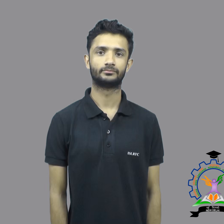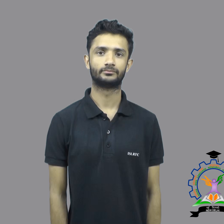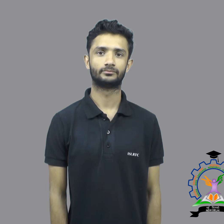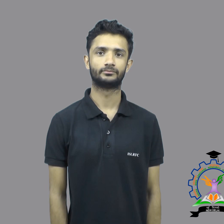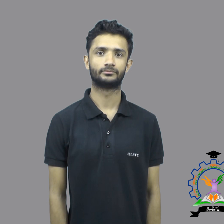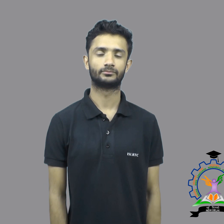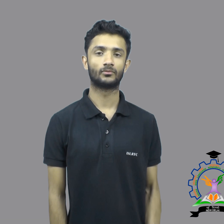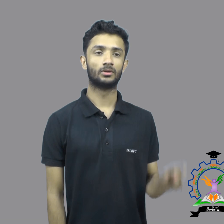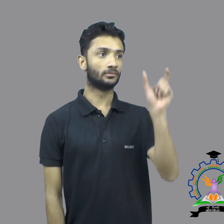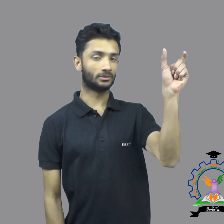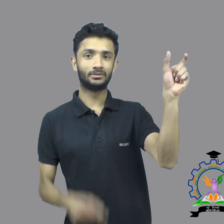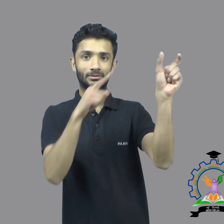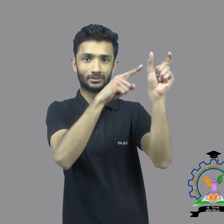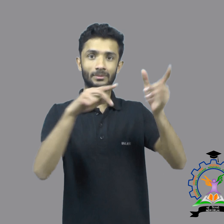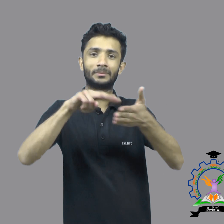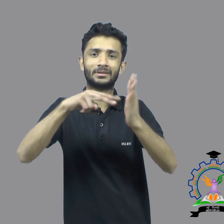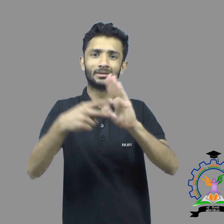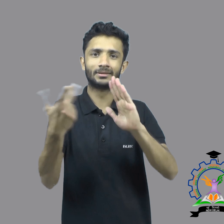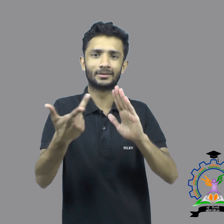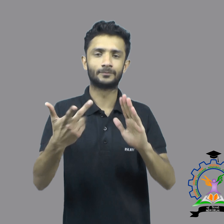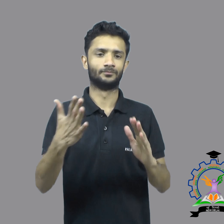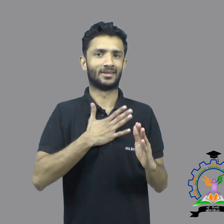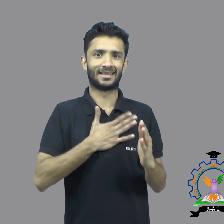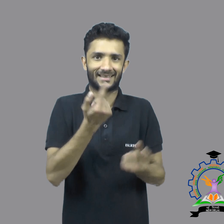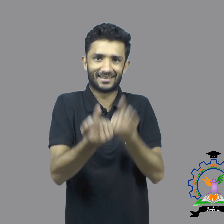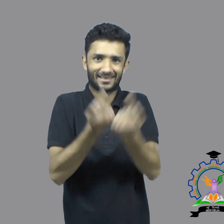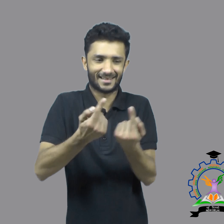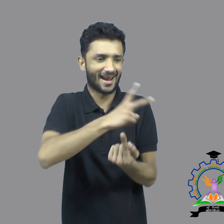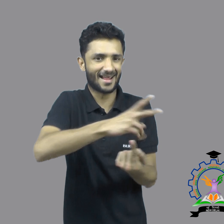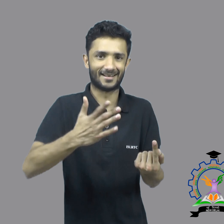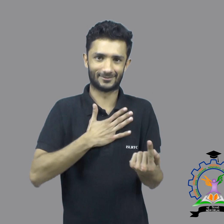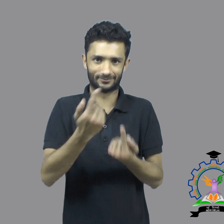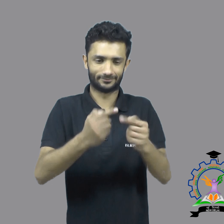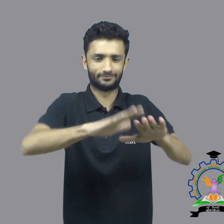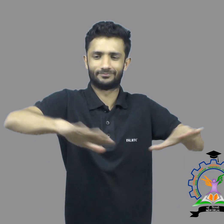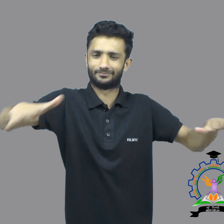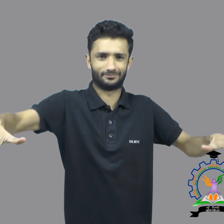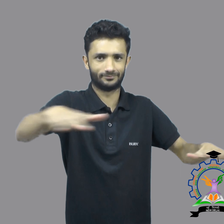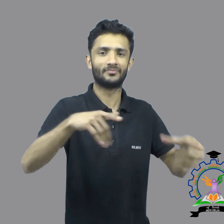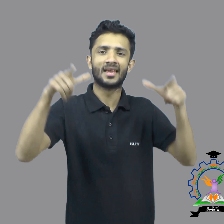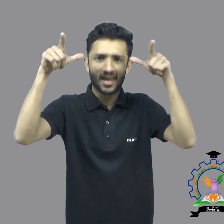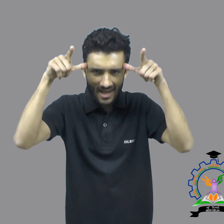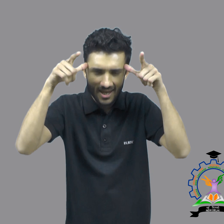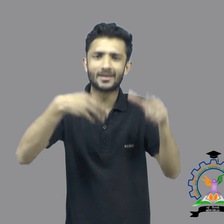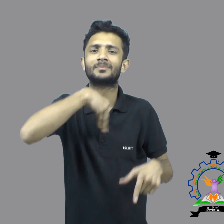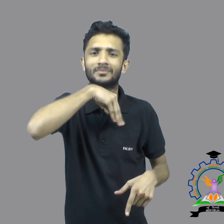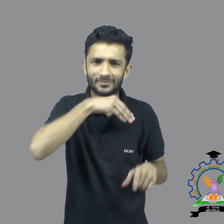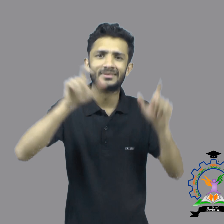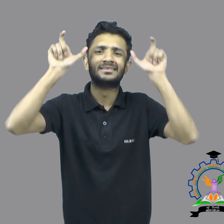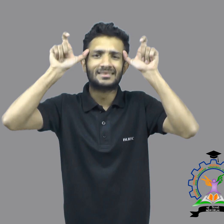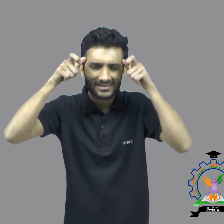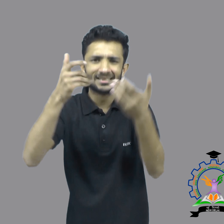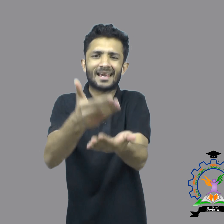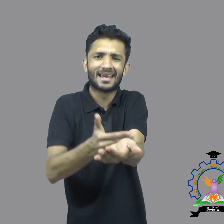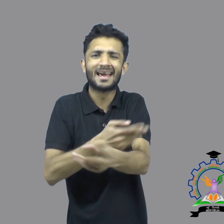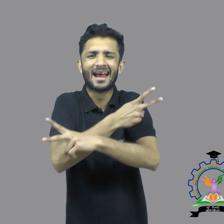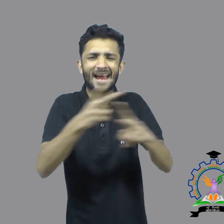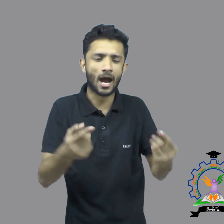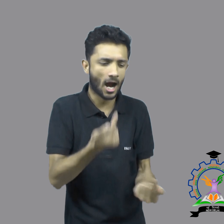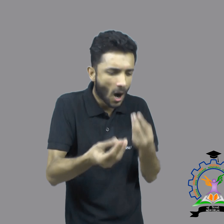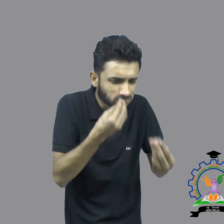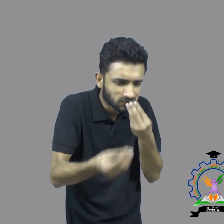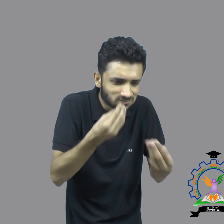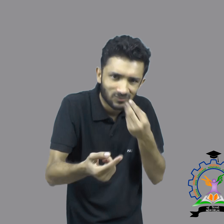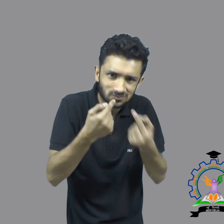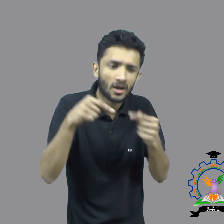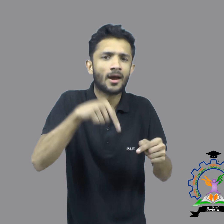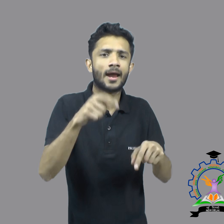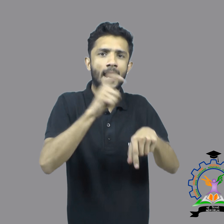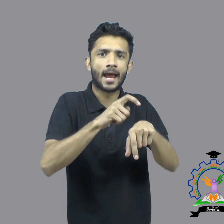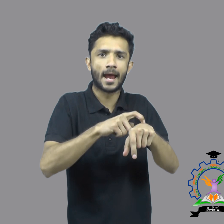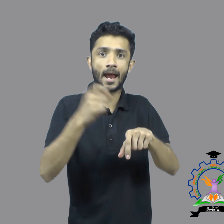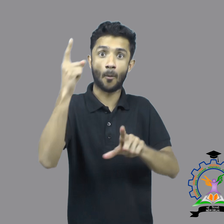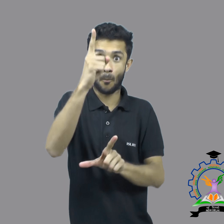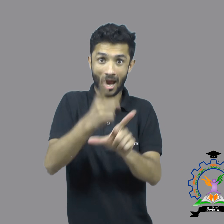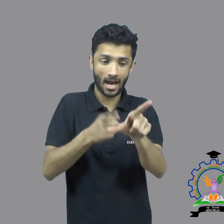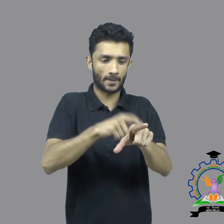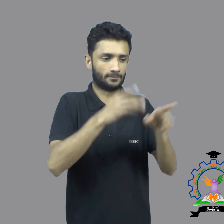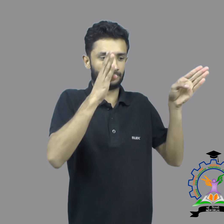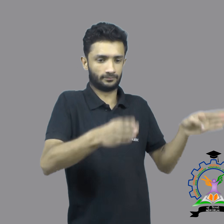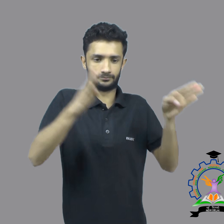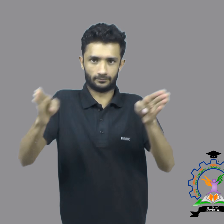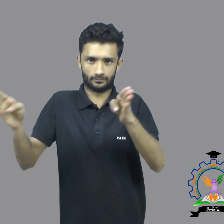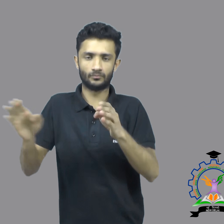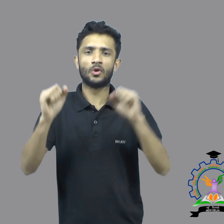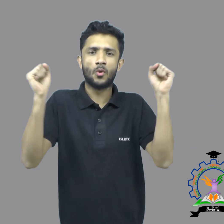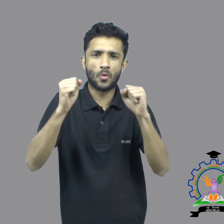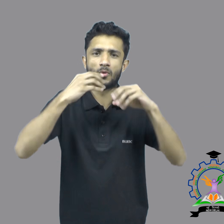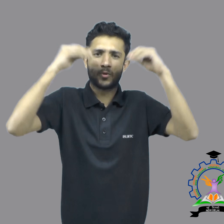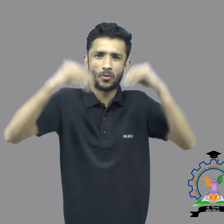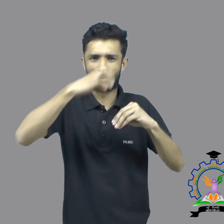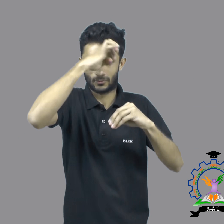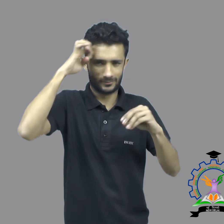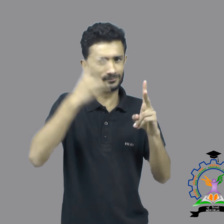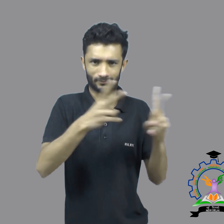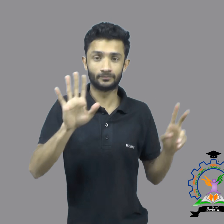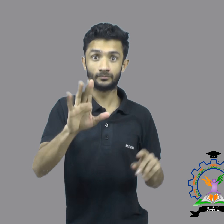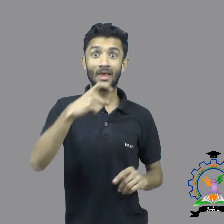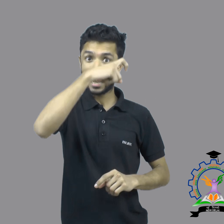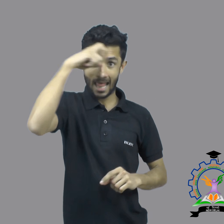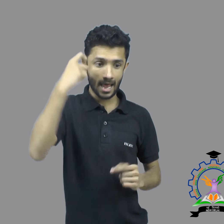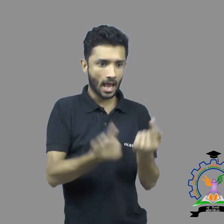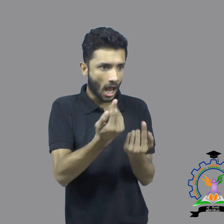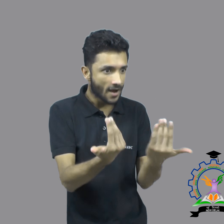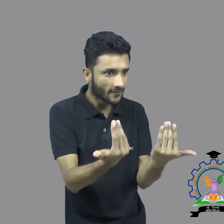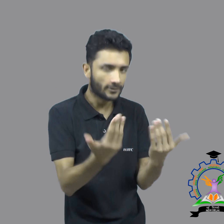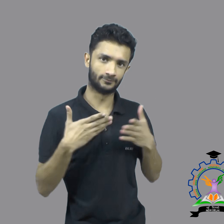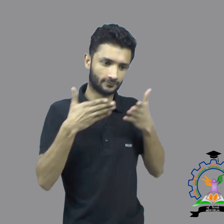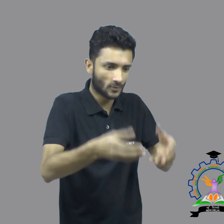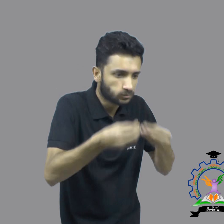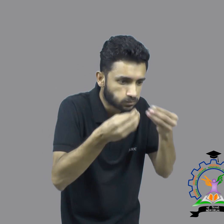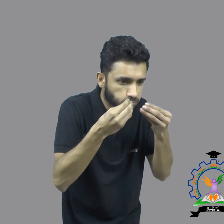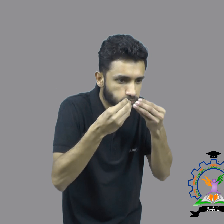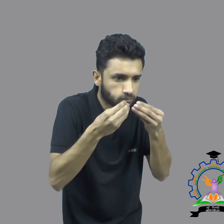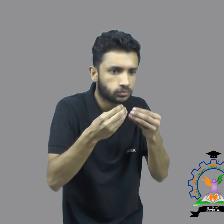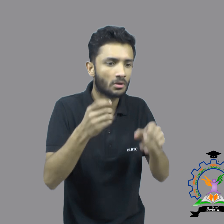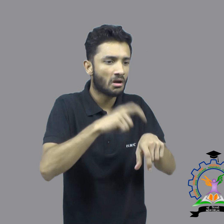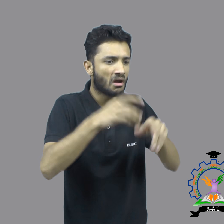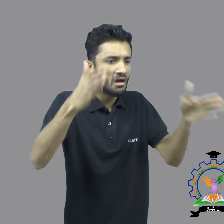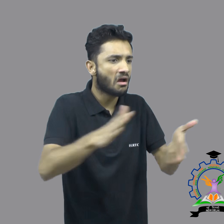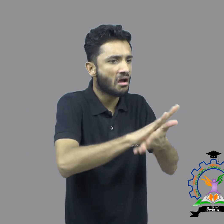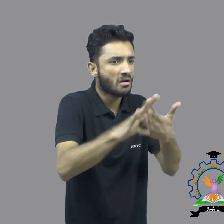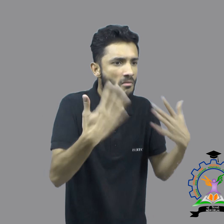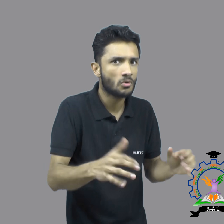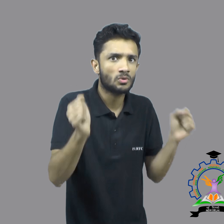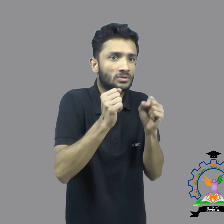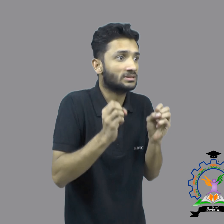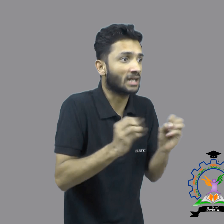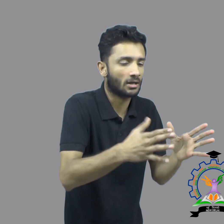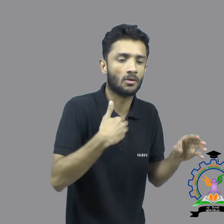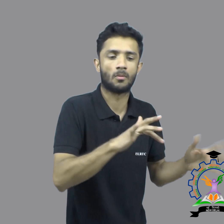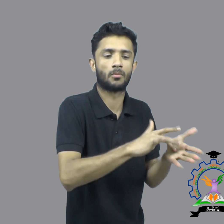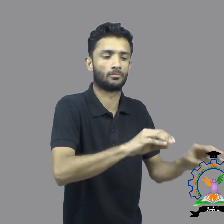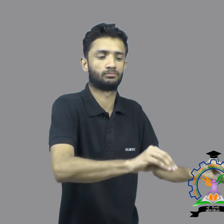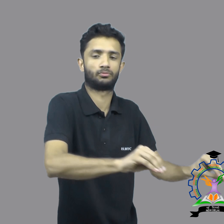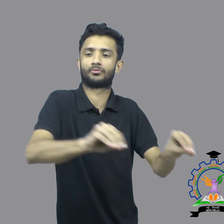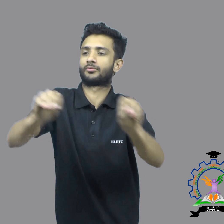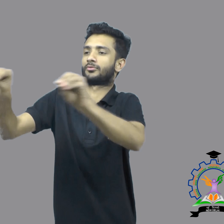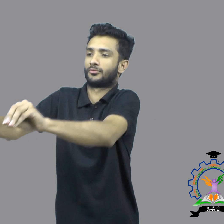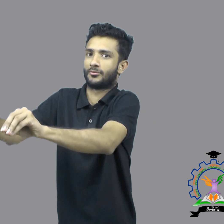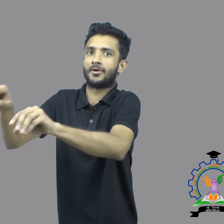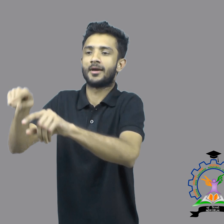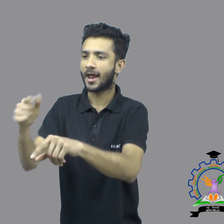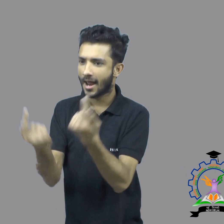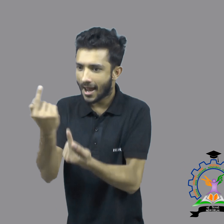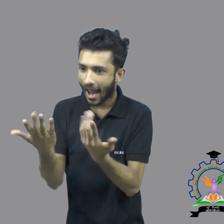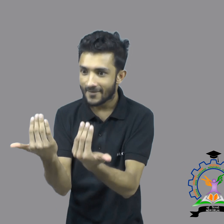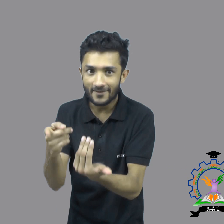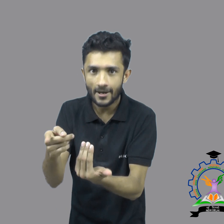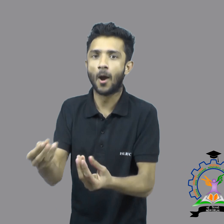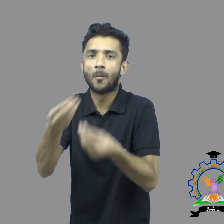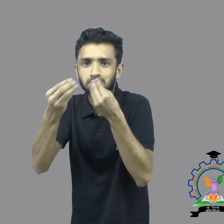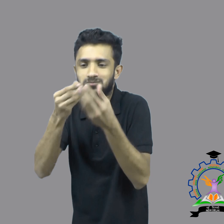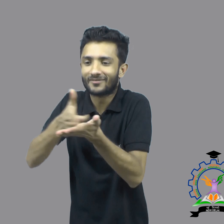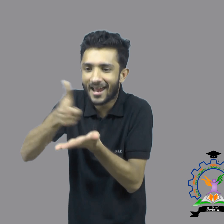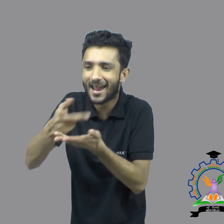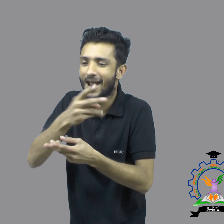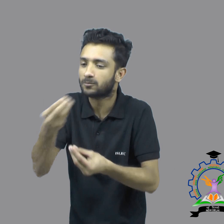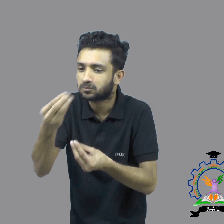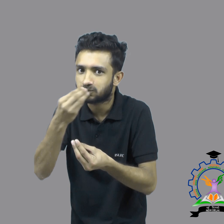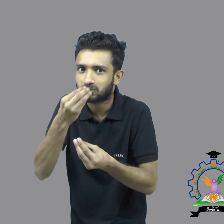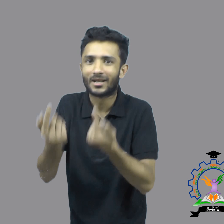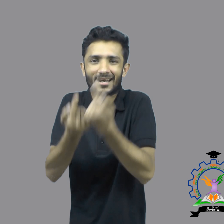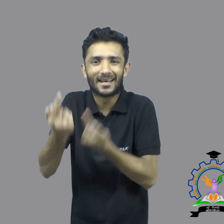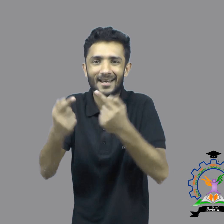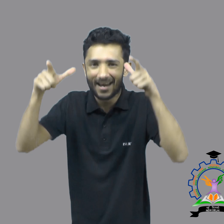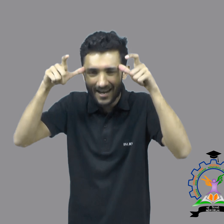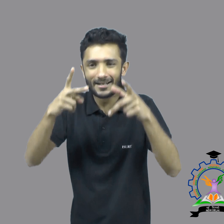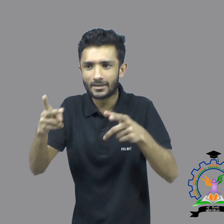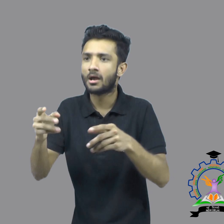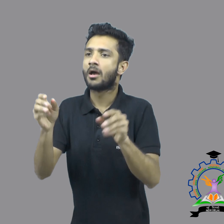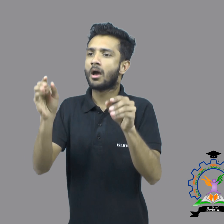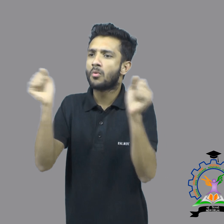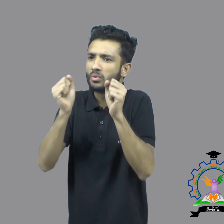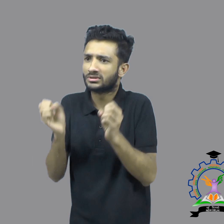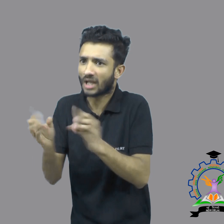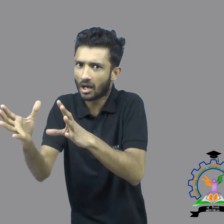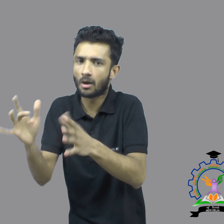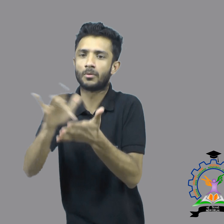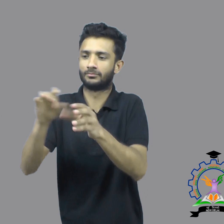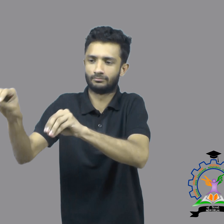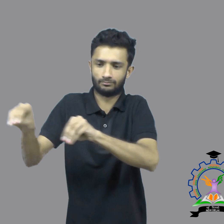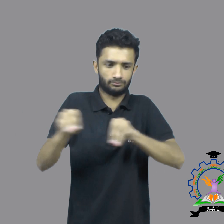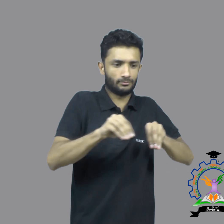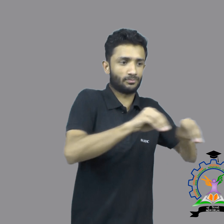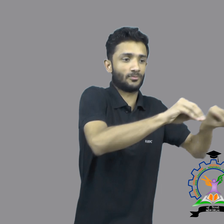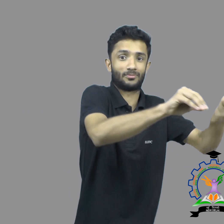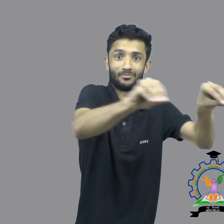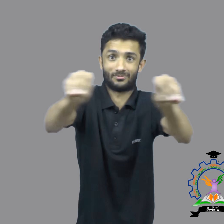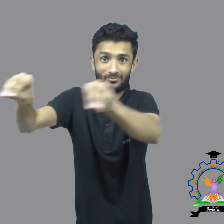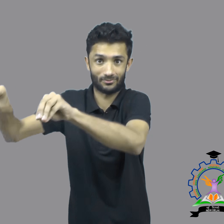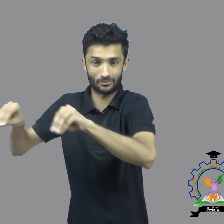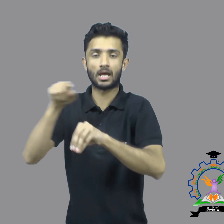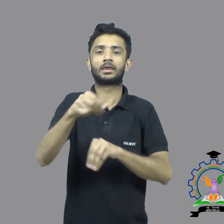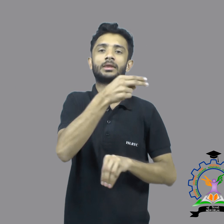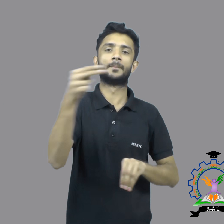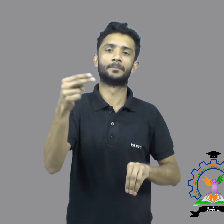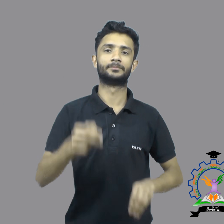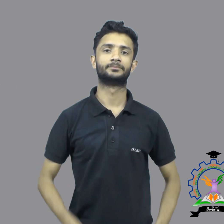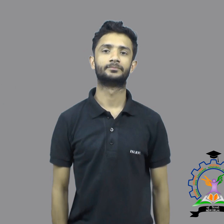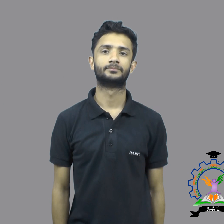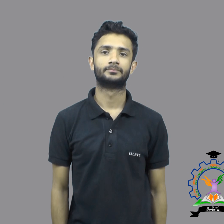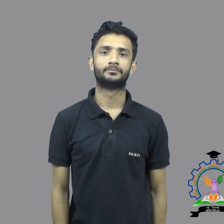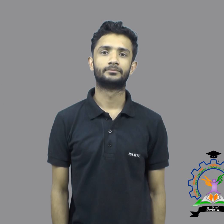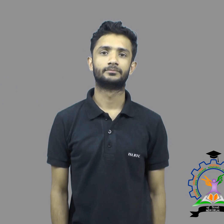Transhumance